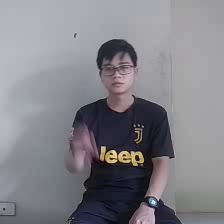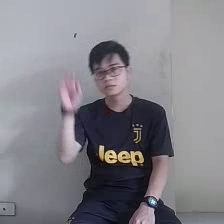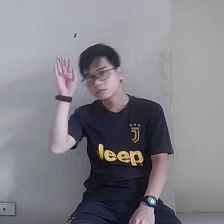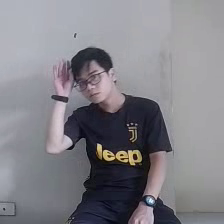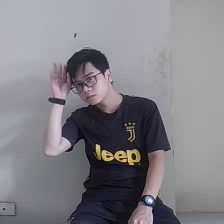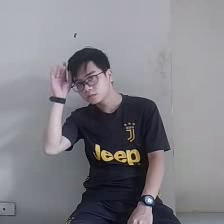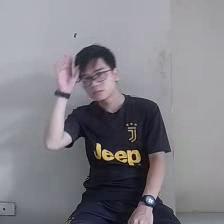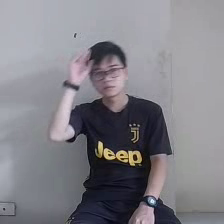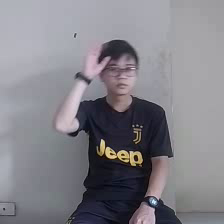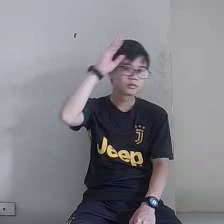Băn khoăn